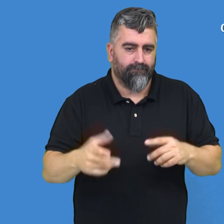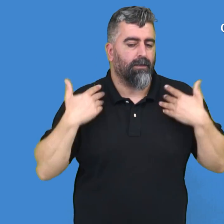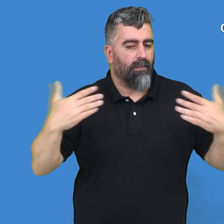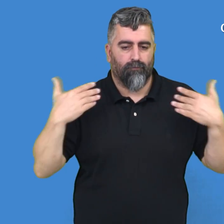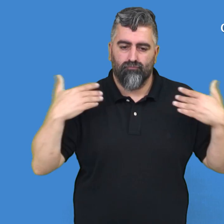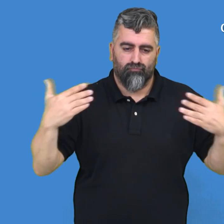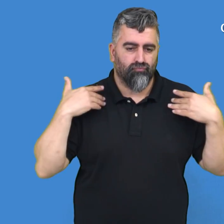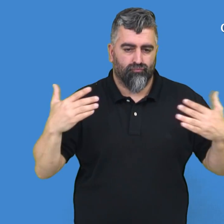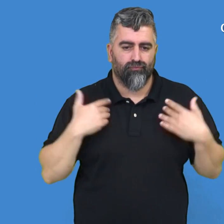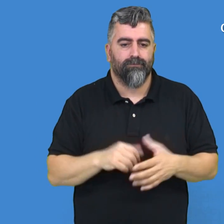sufrir